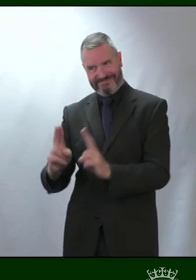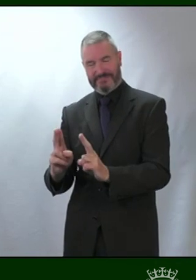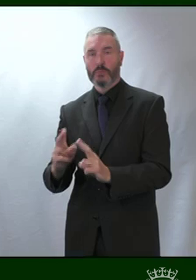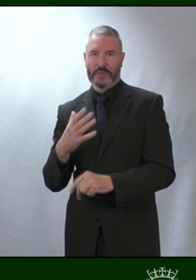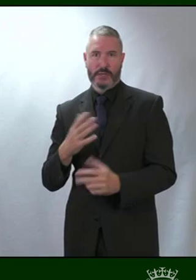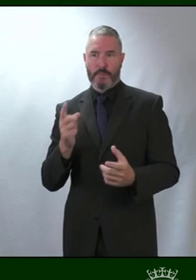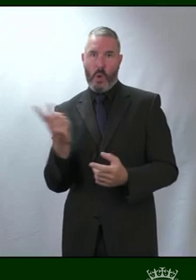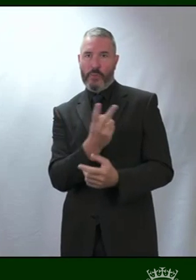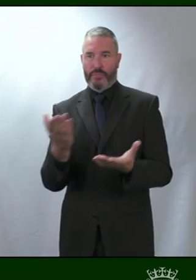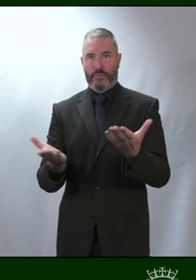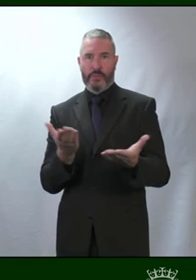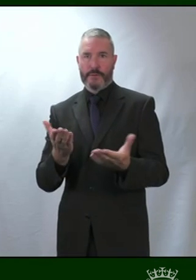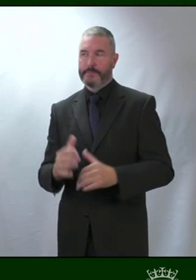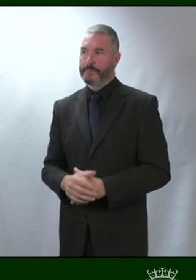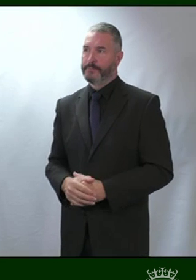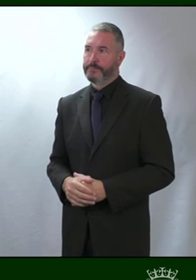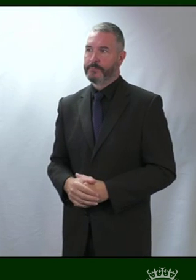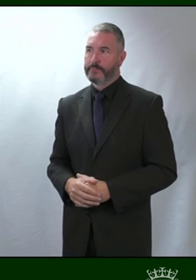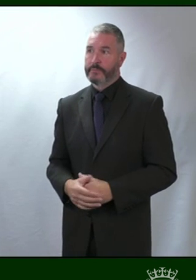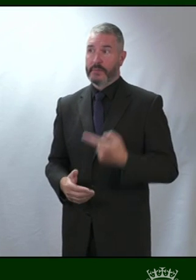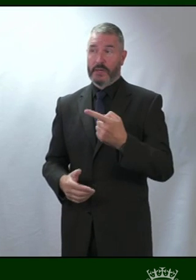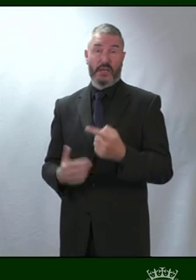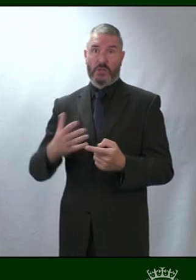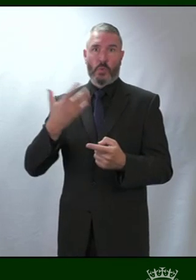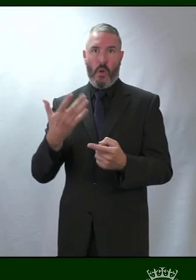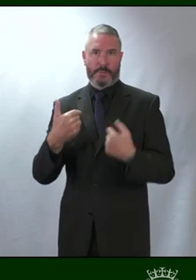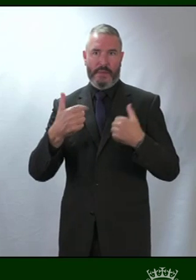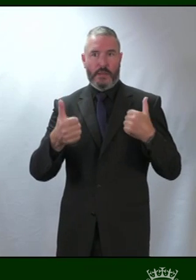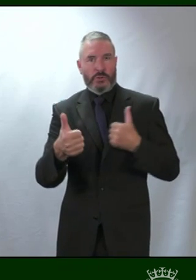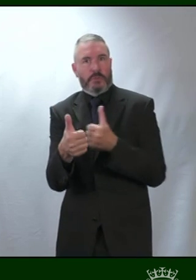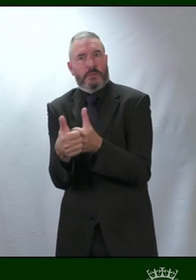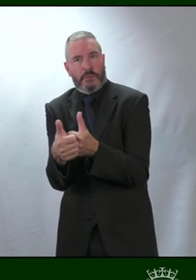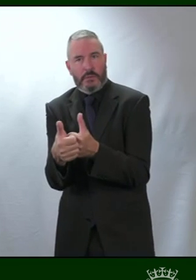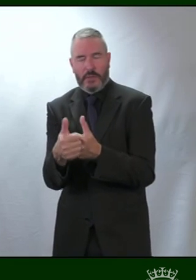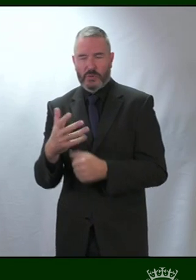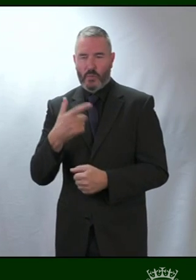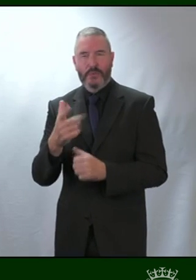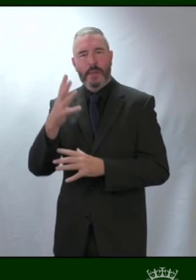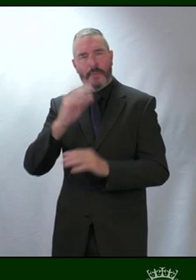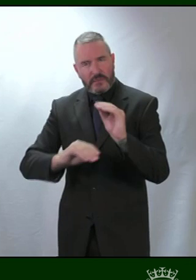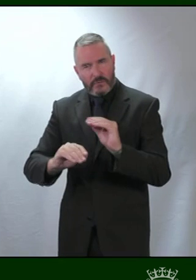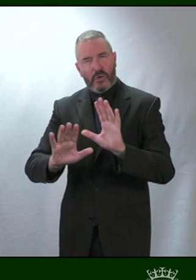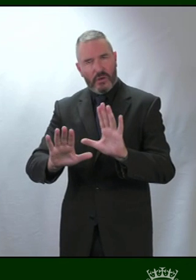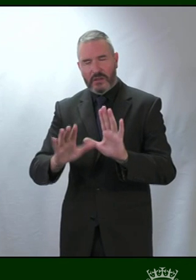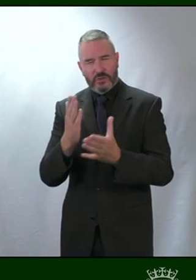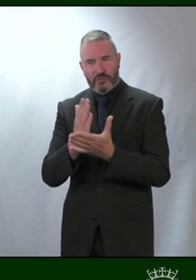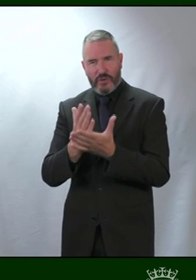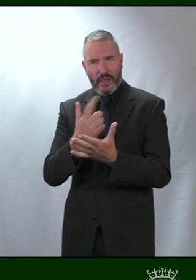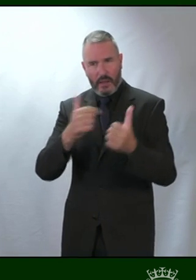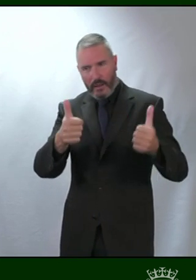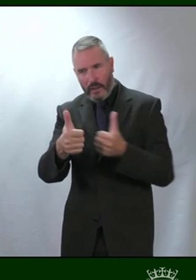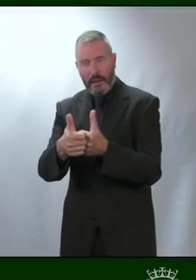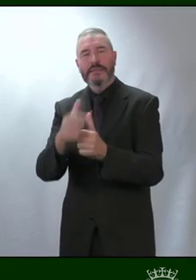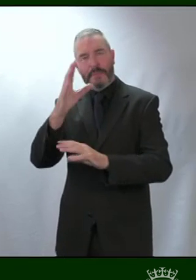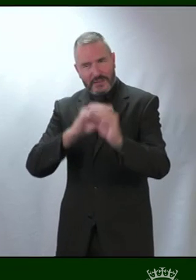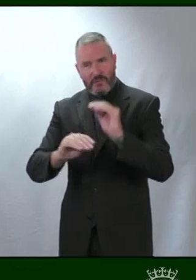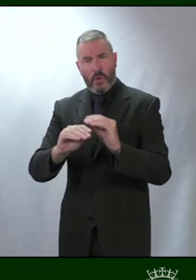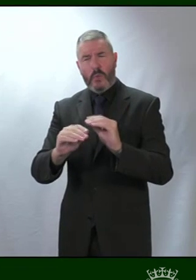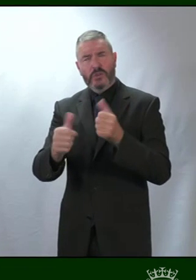I can imagine that he does not want a hug from me, but that was a metaphor.